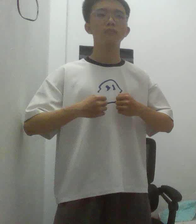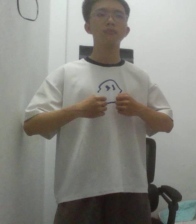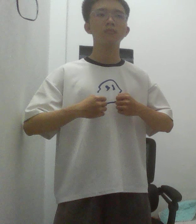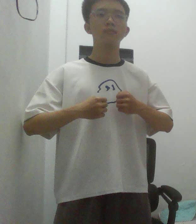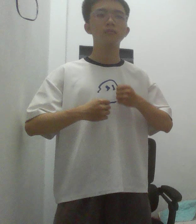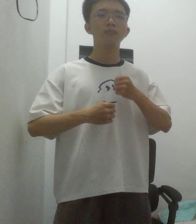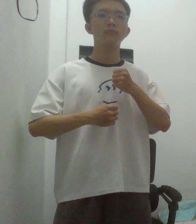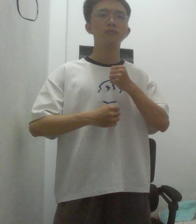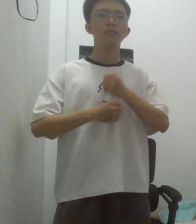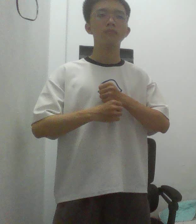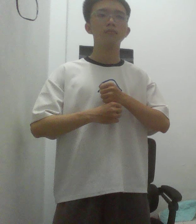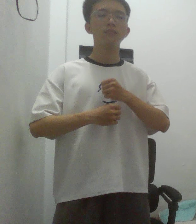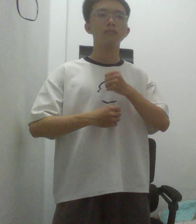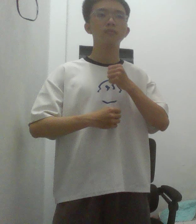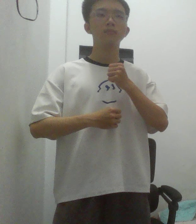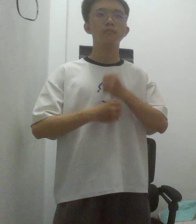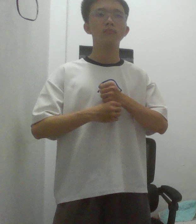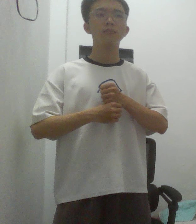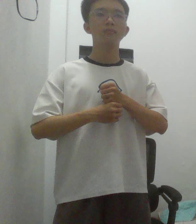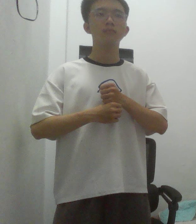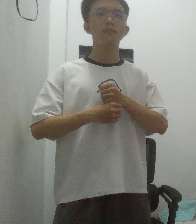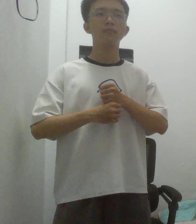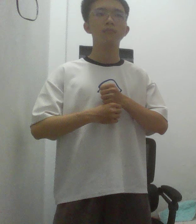cong viec